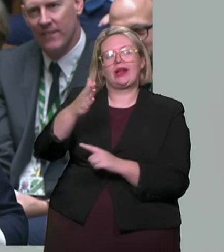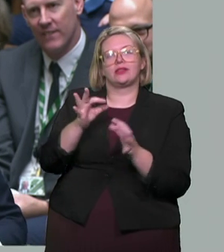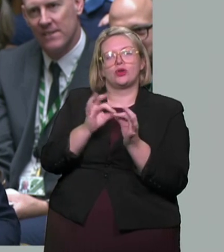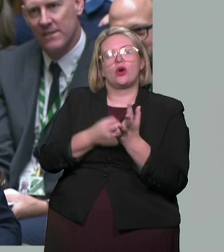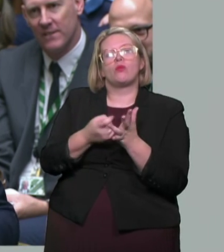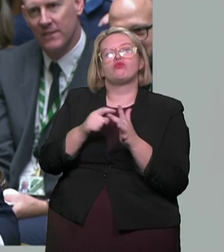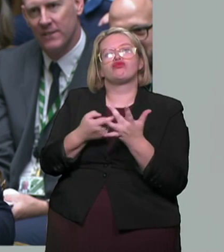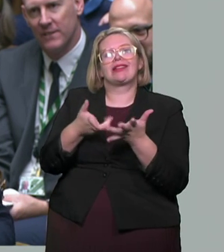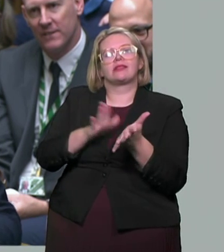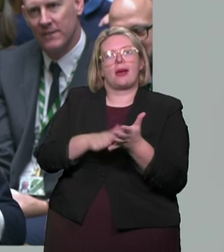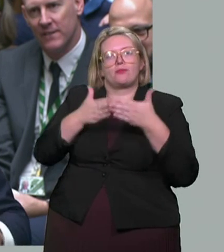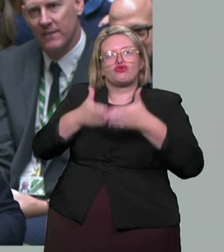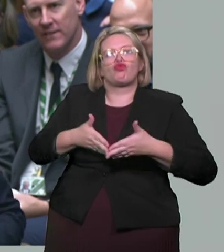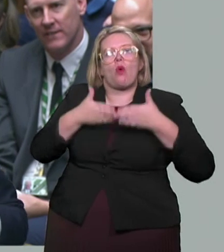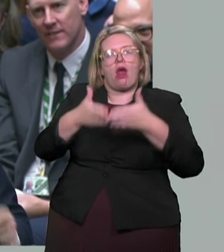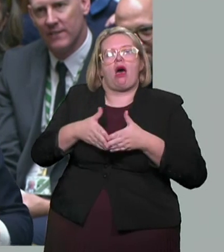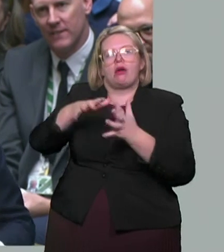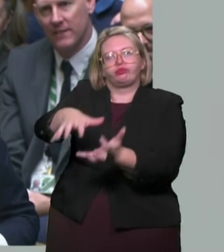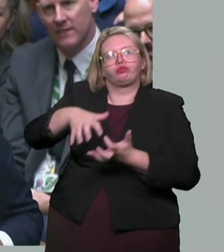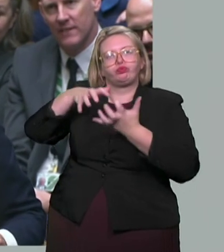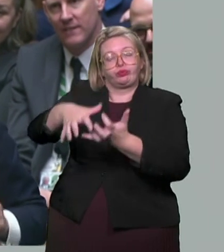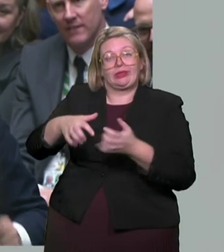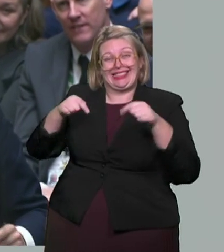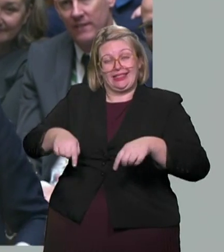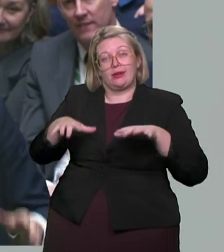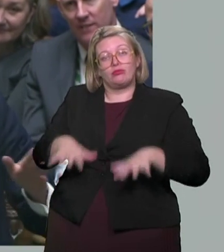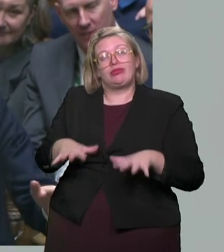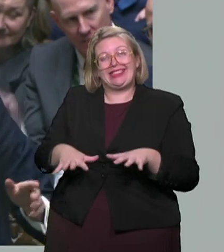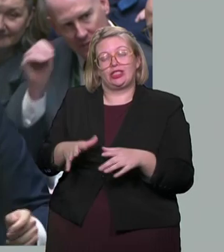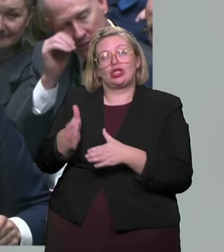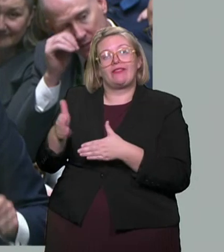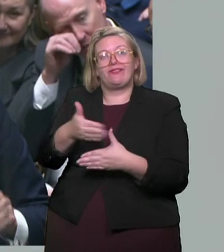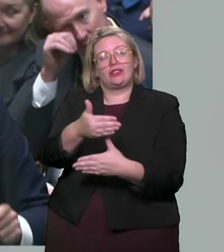Brixham fish market is now turning over £1.4 million a week.